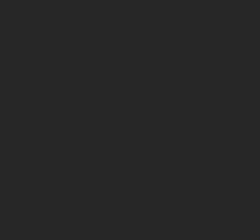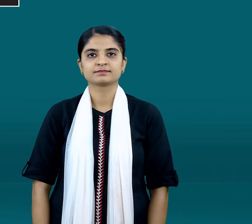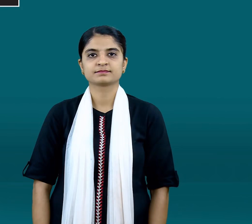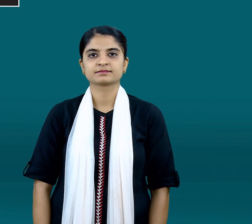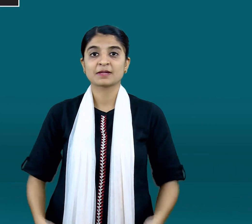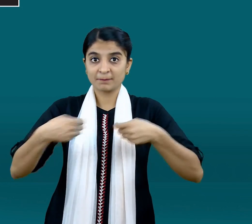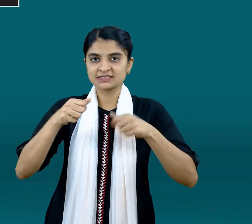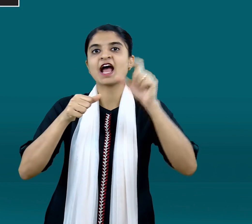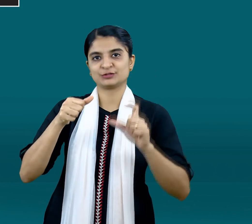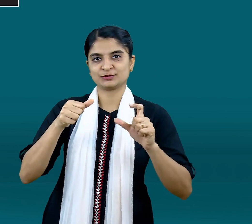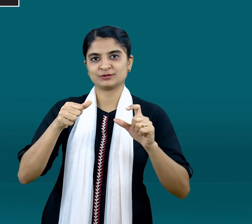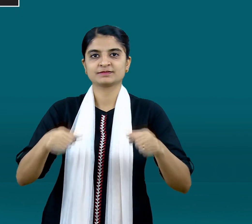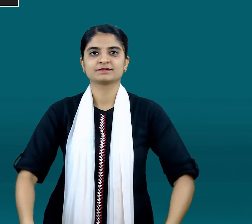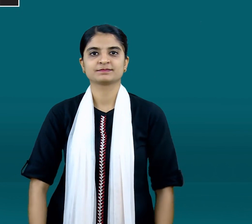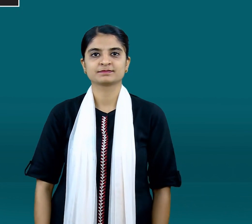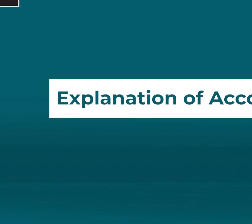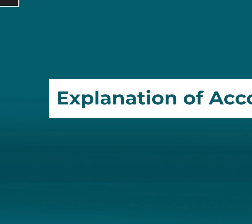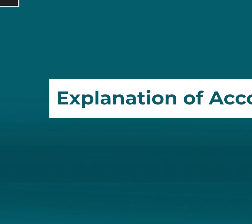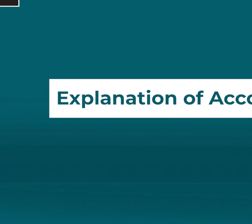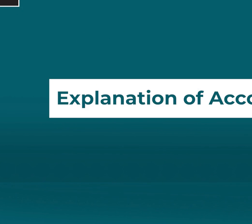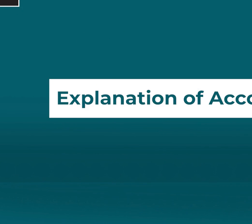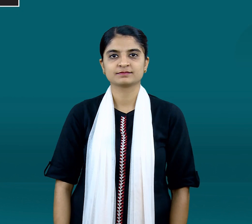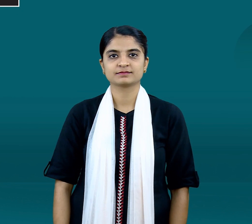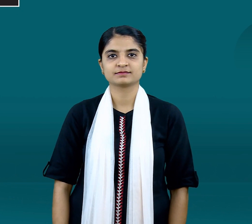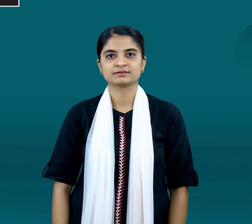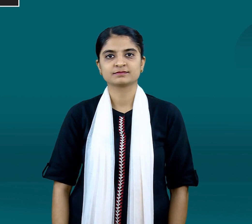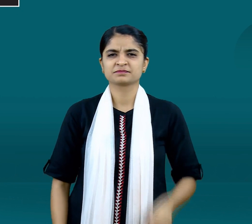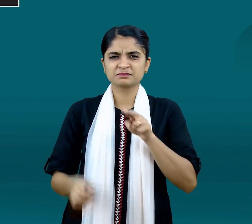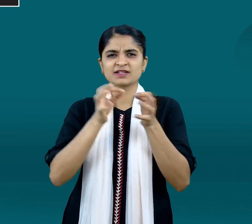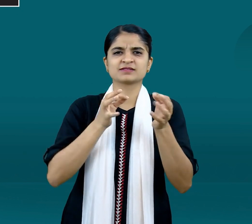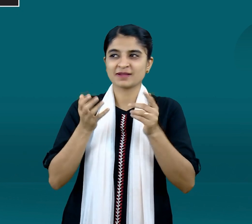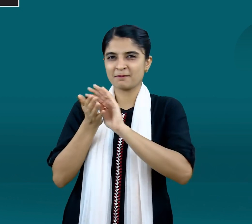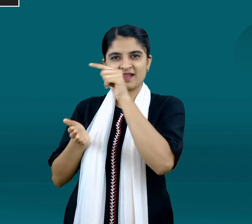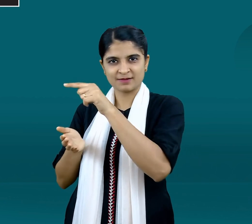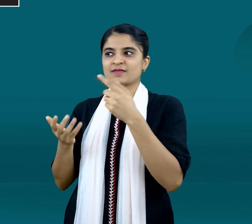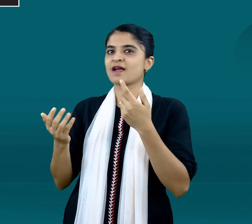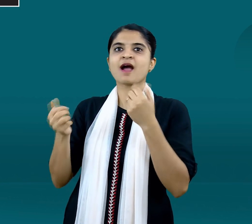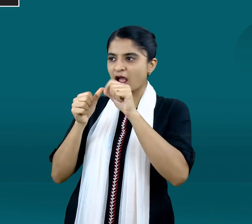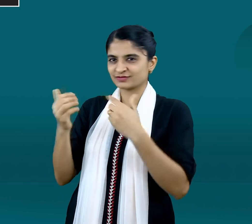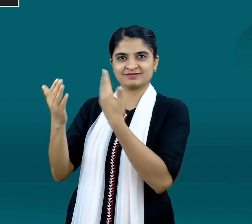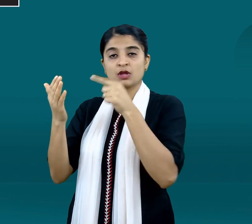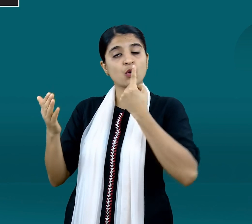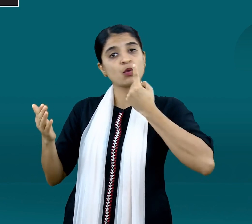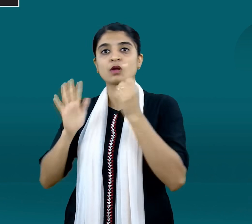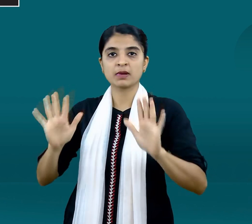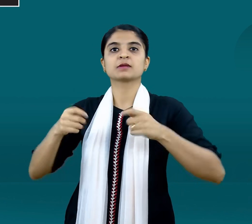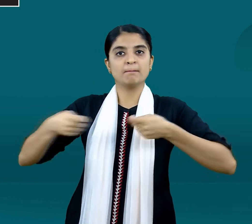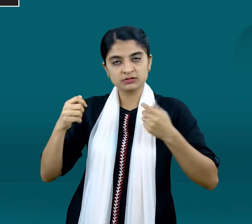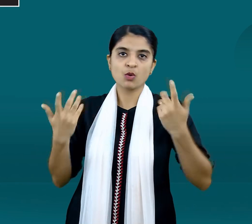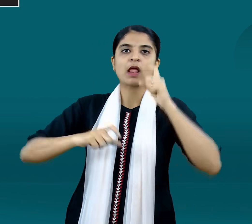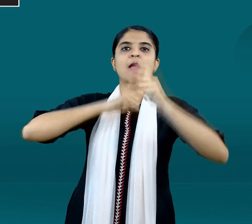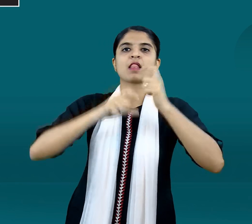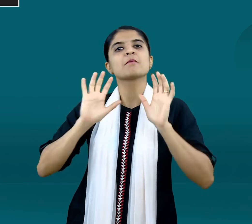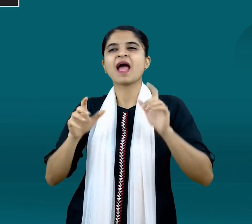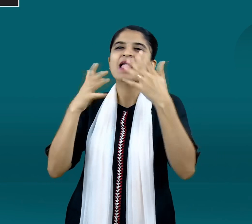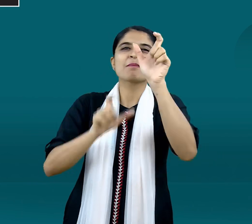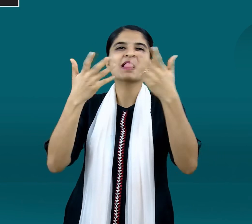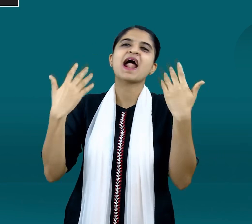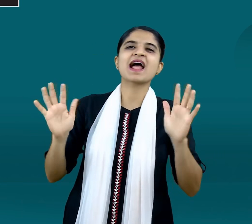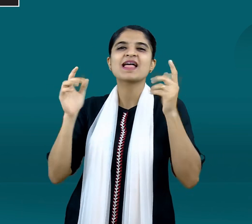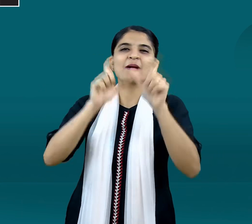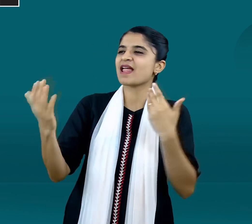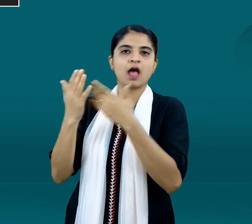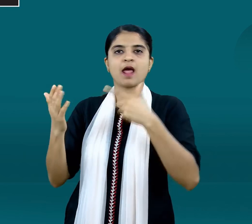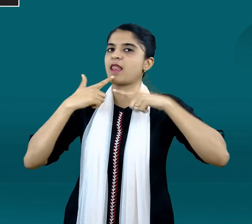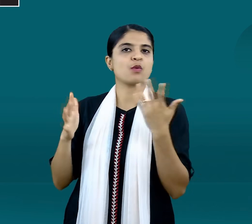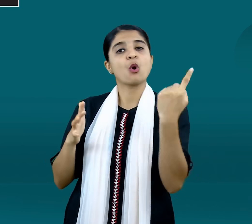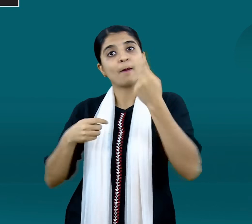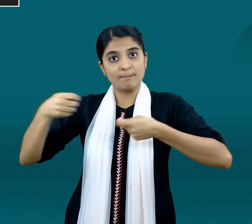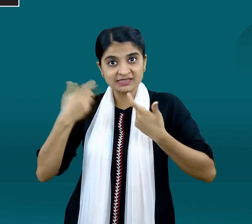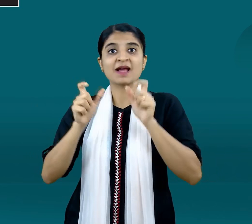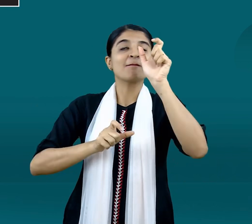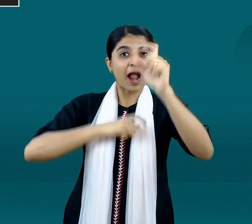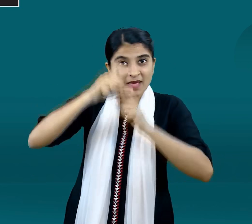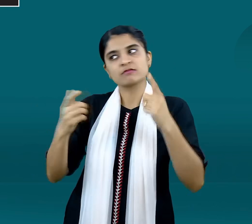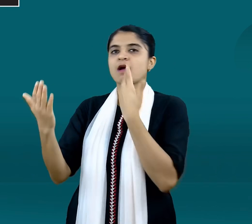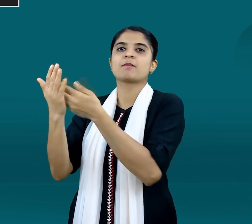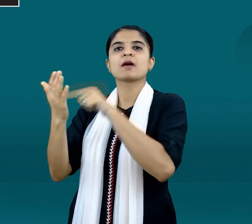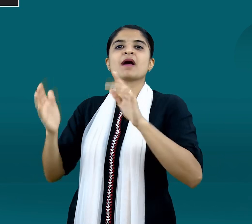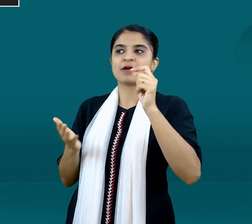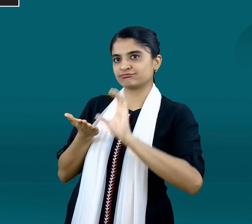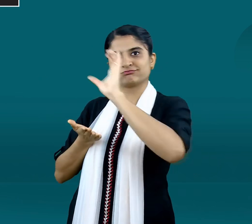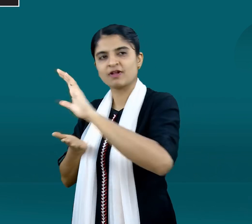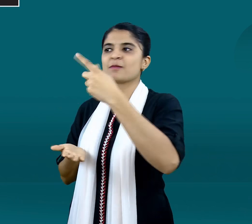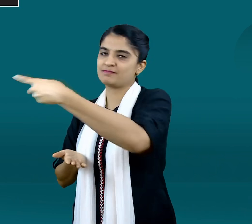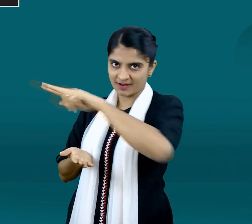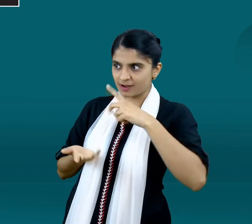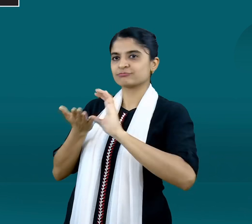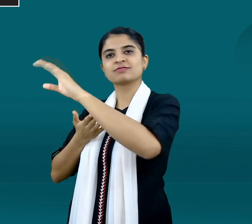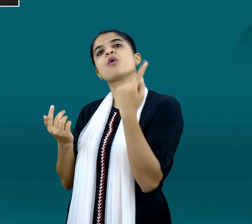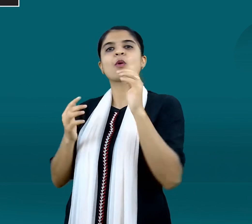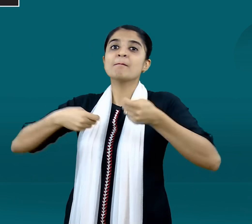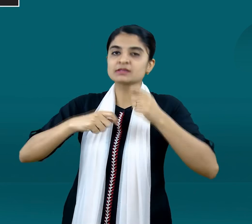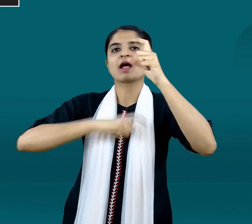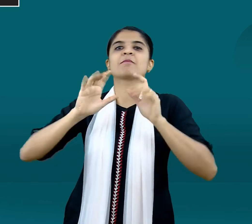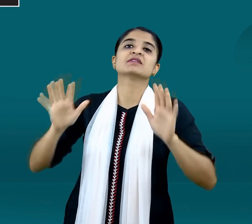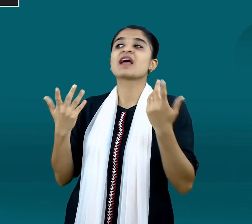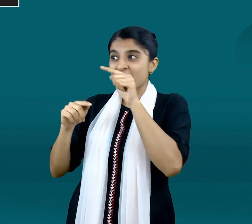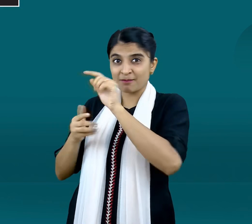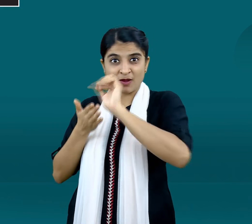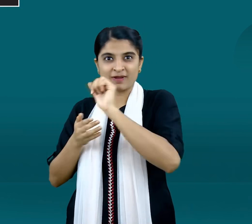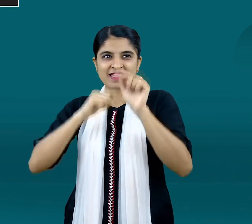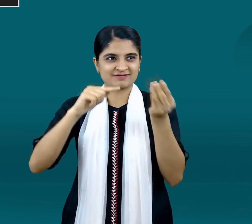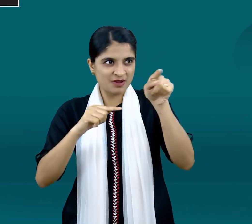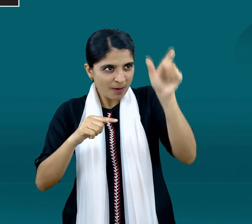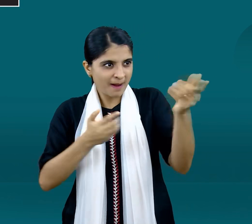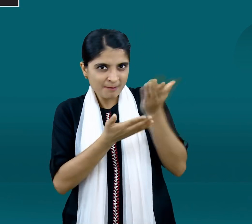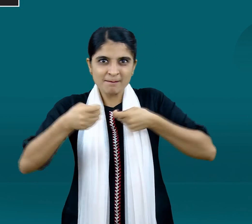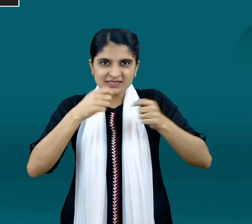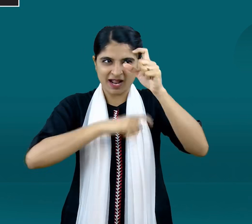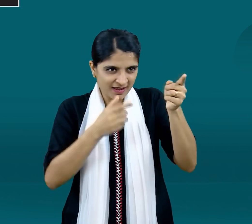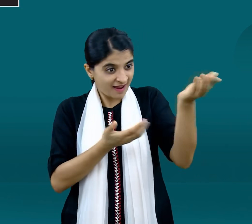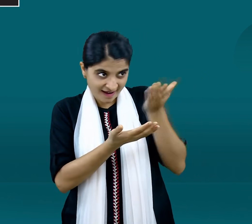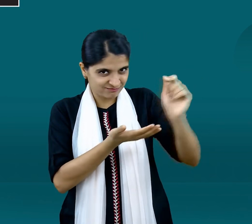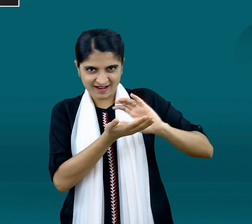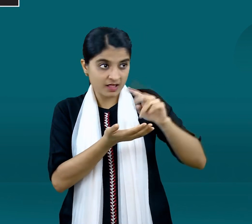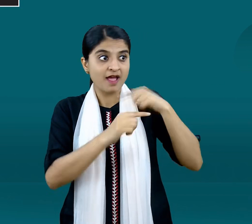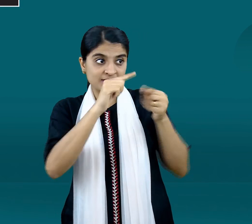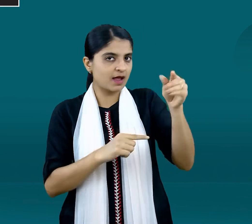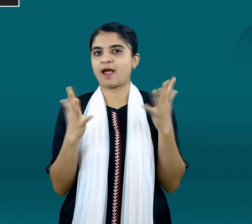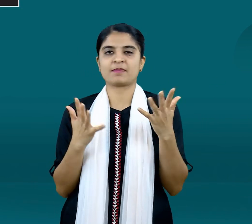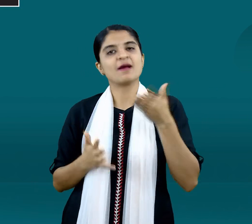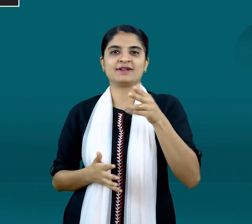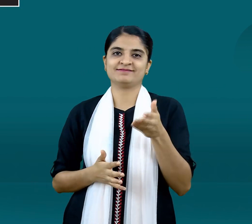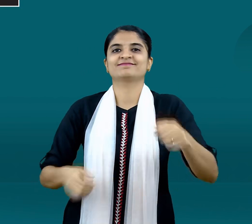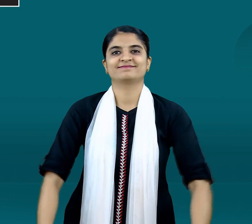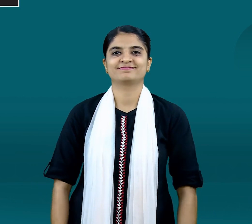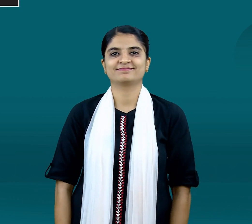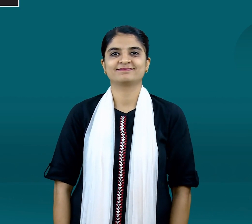Account Current